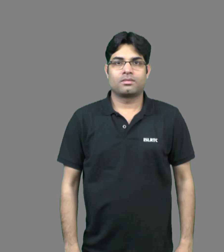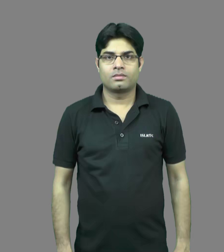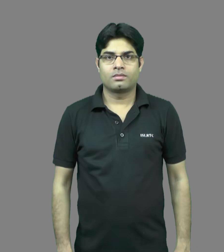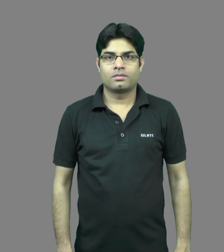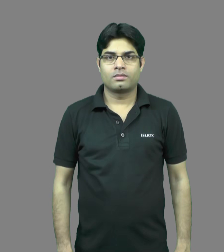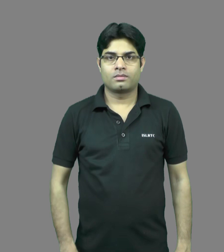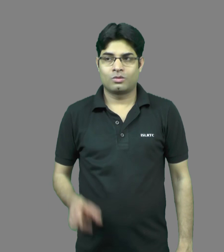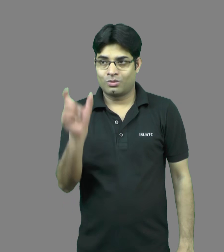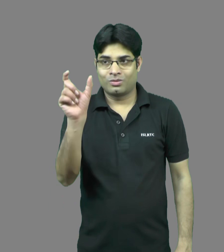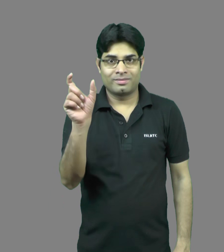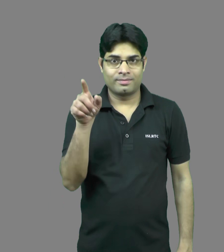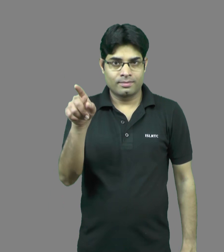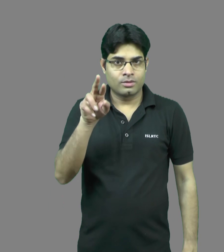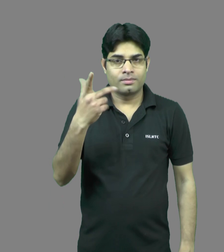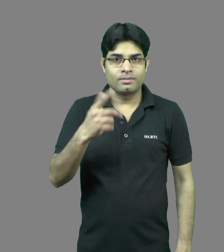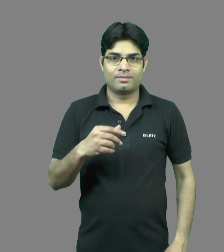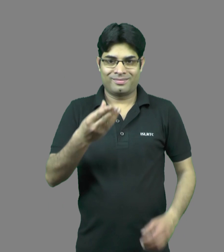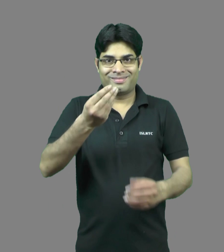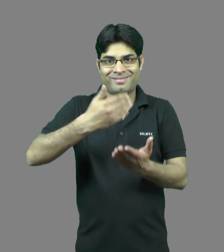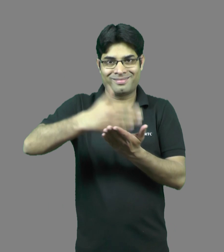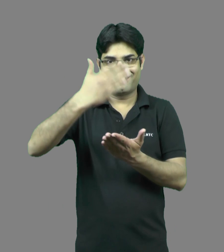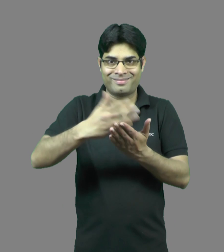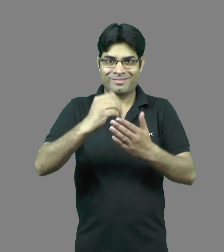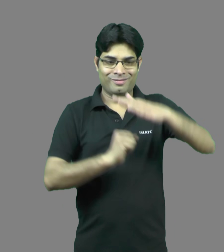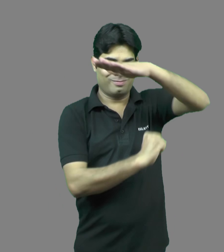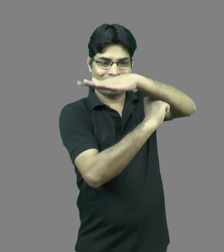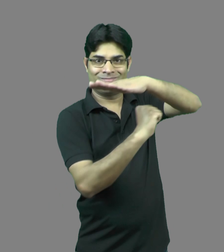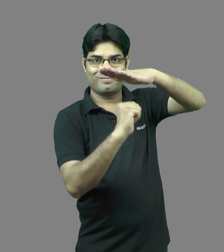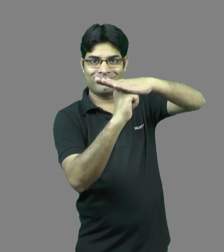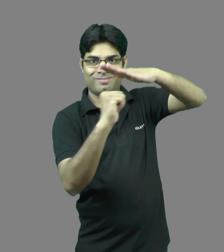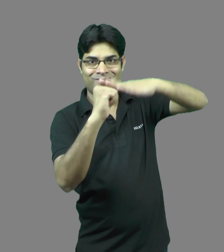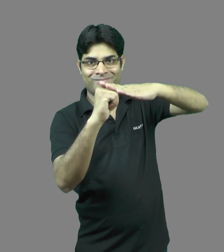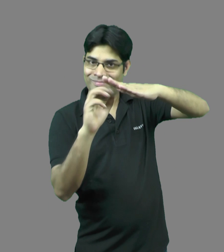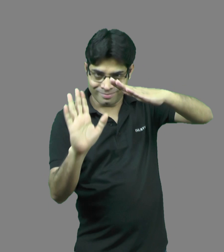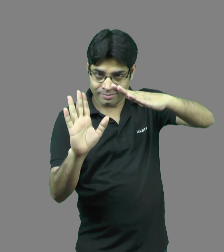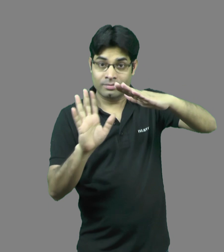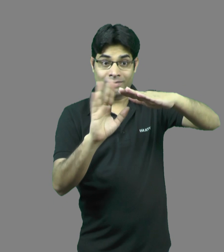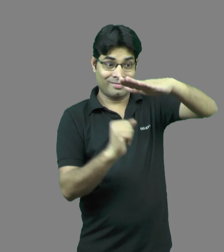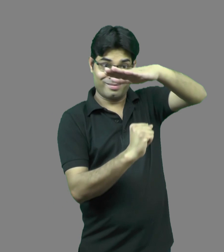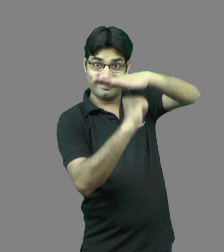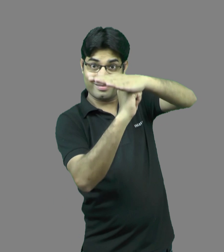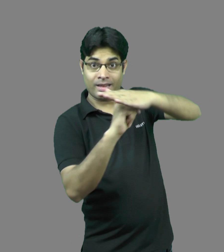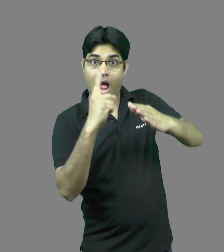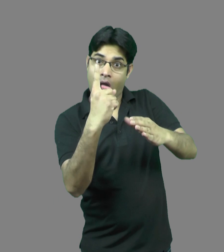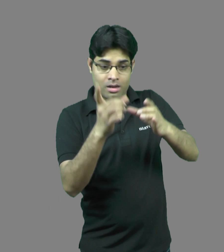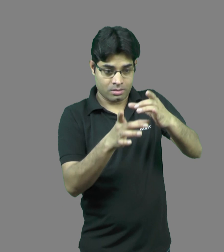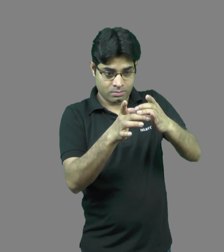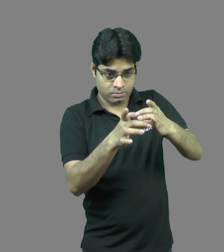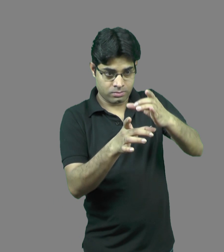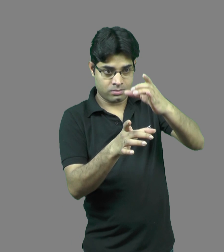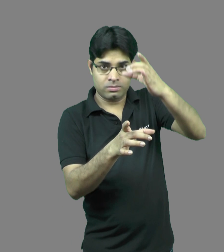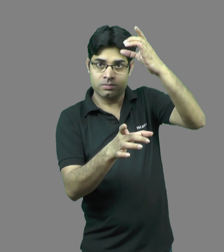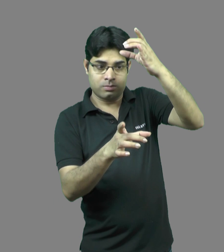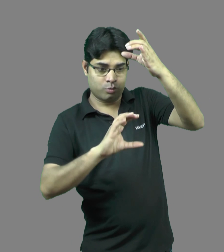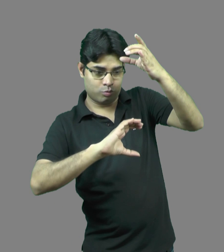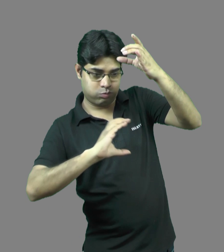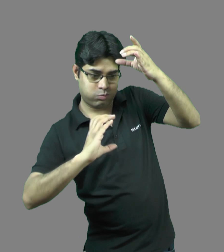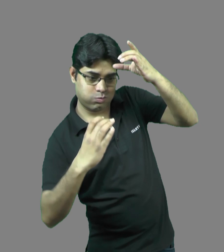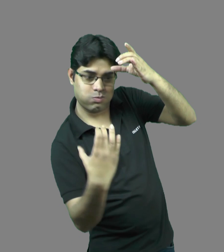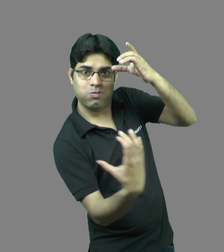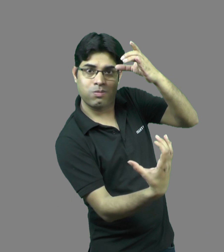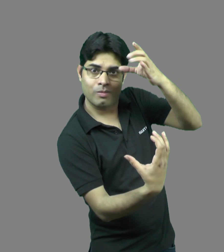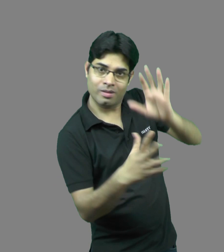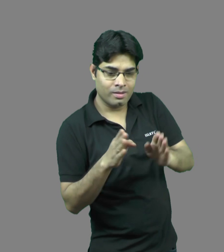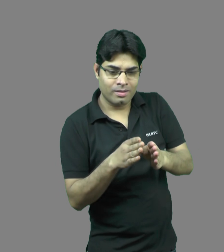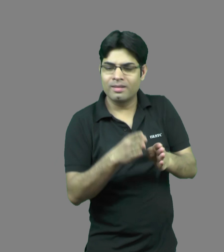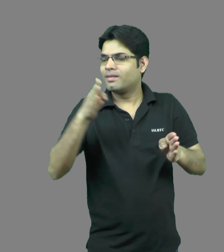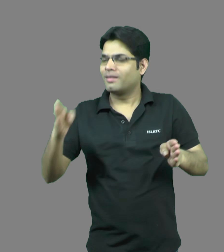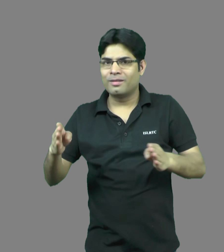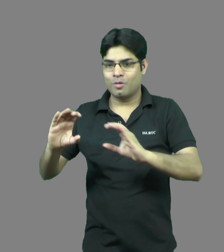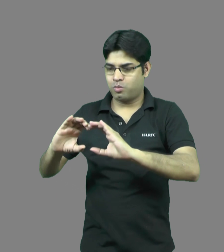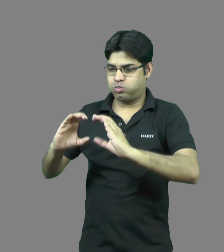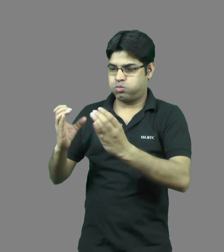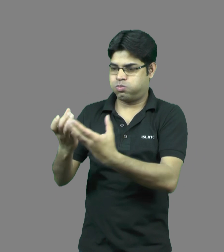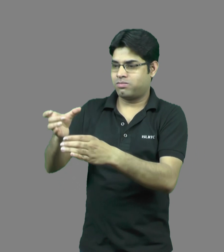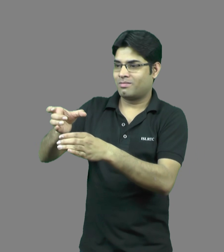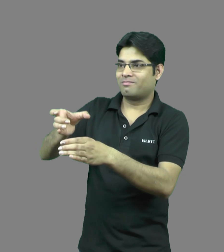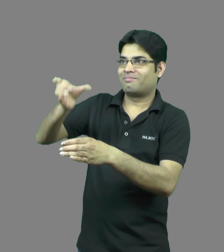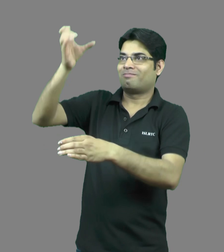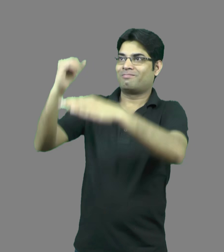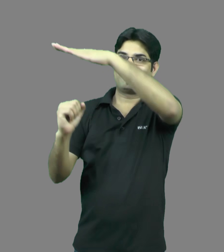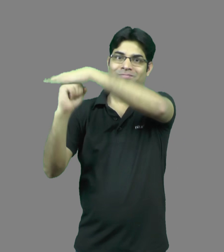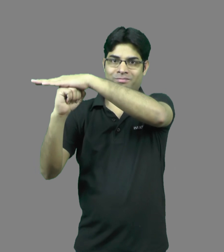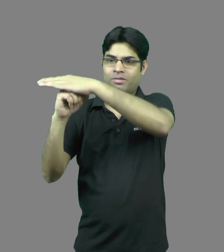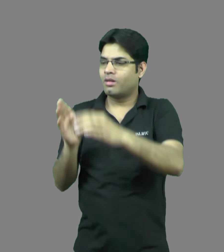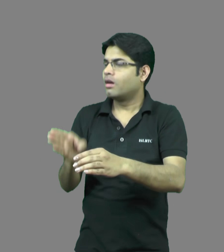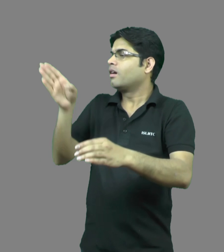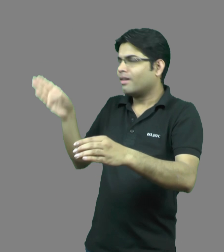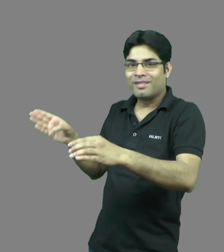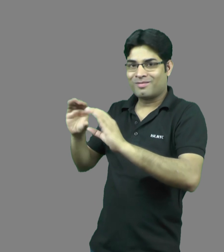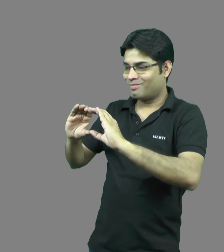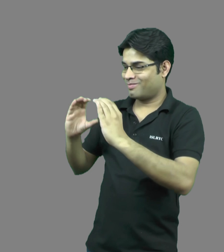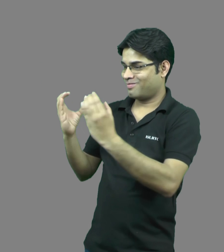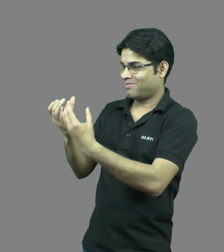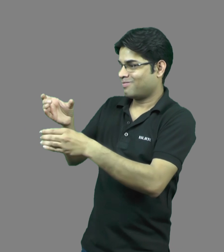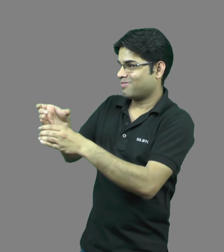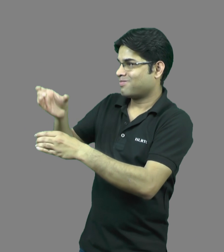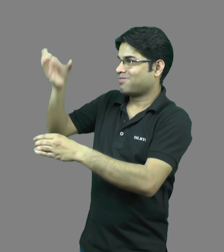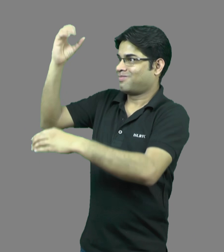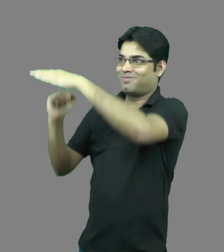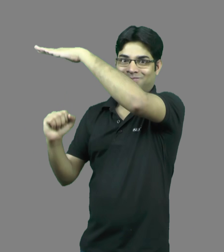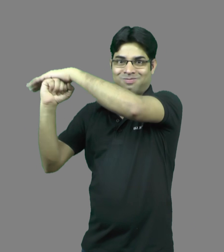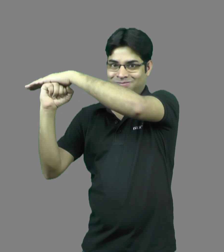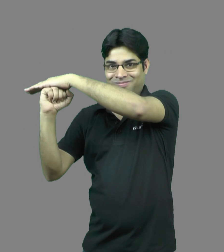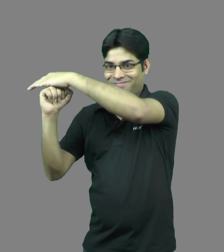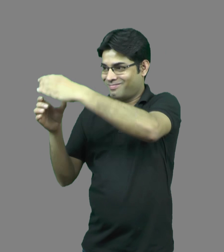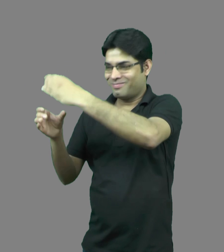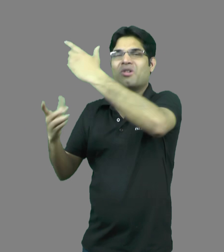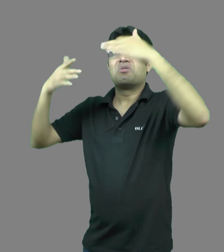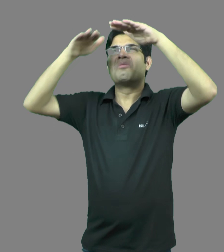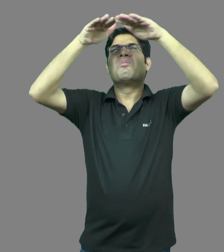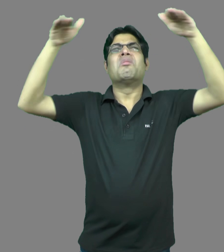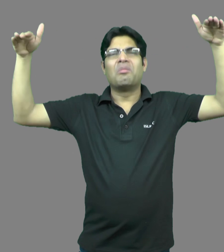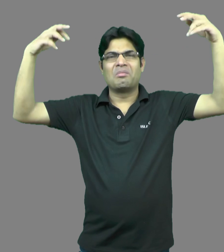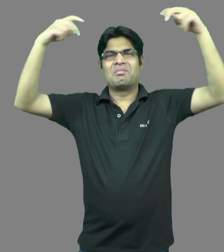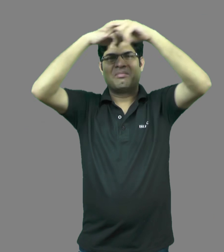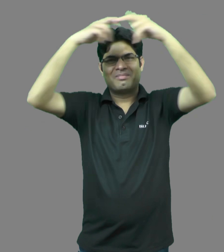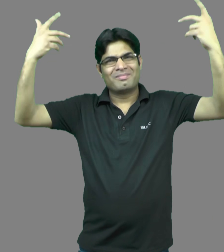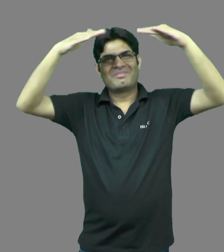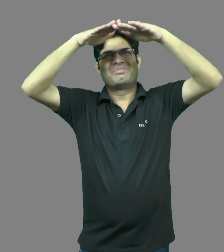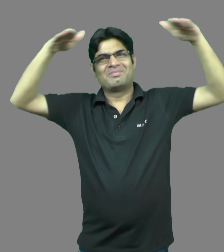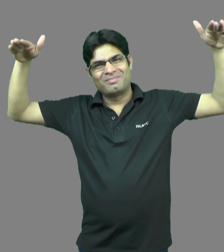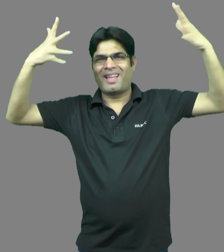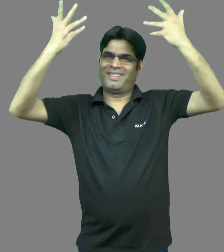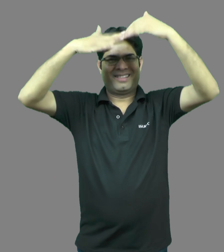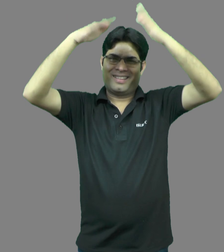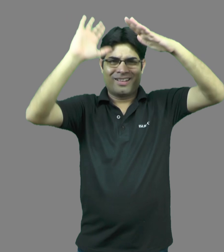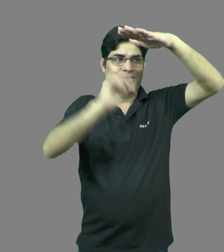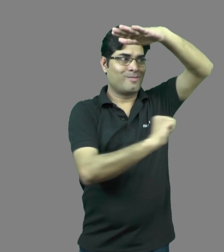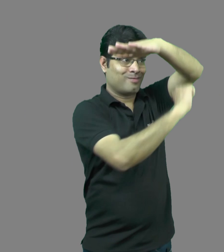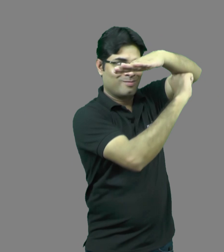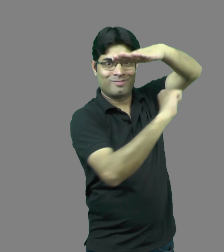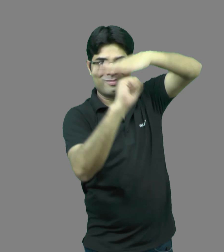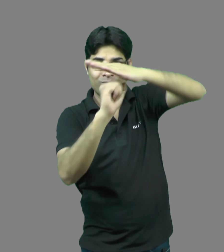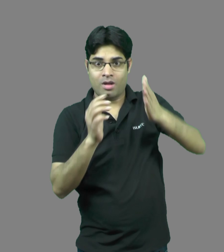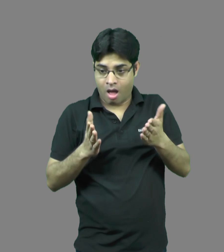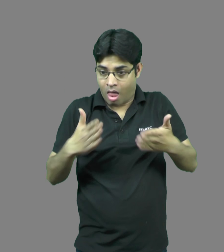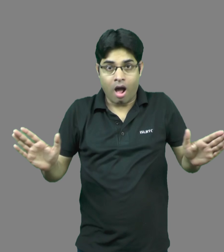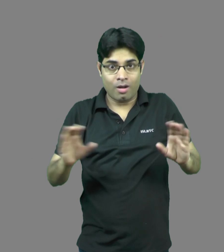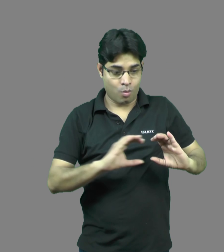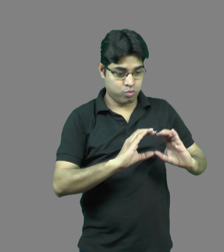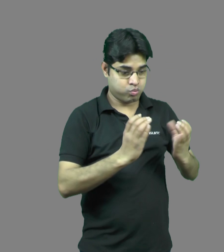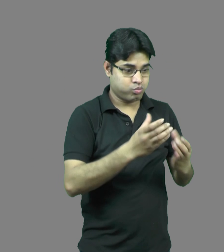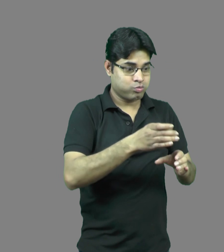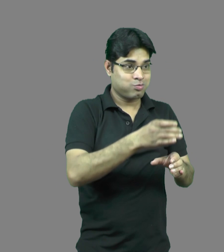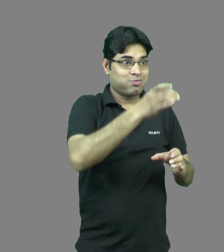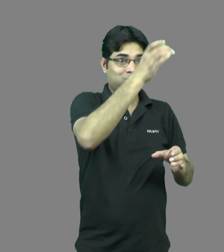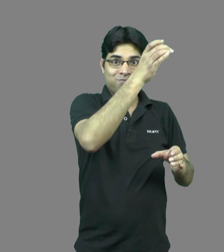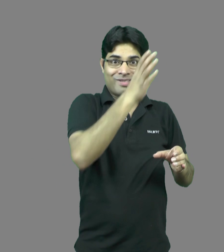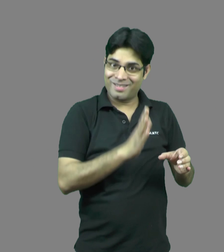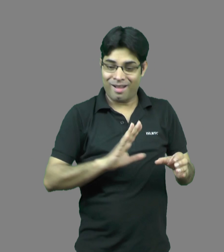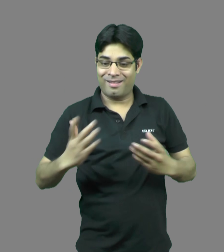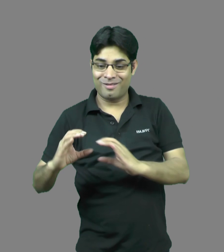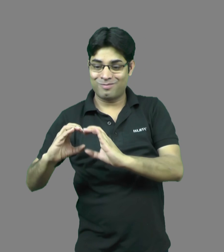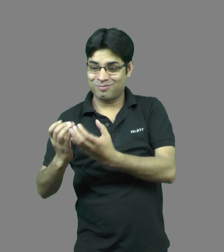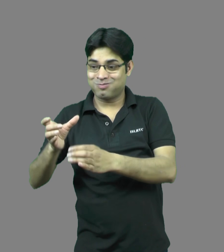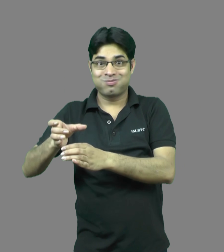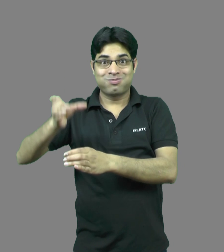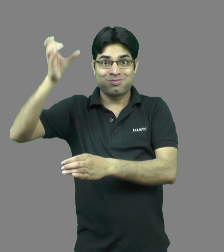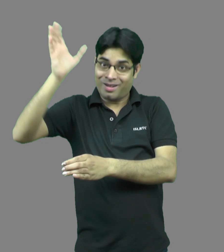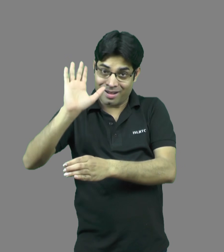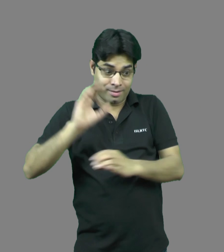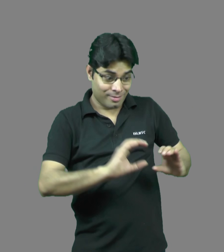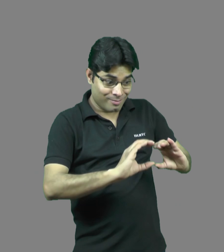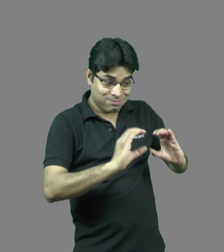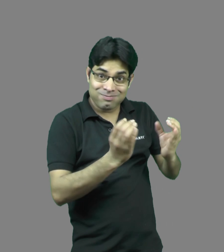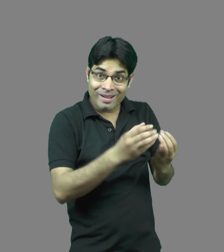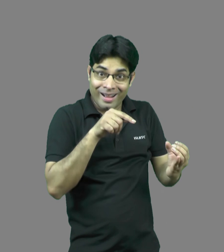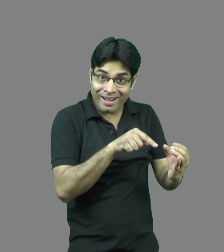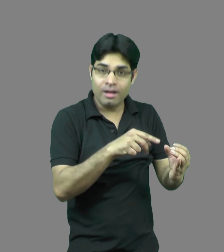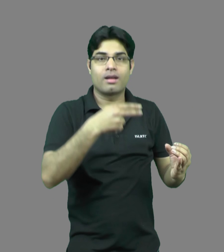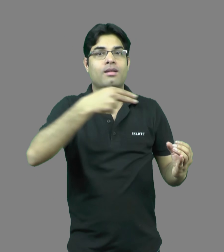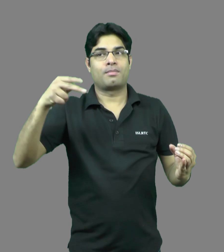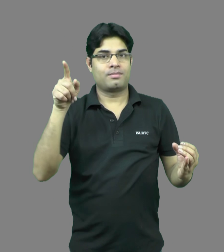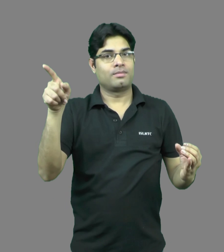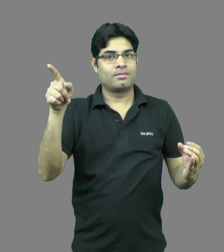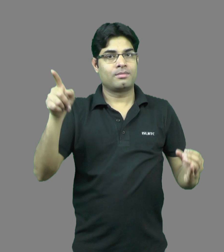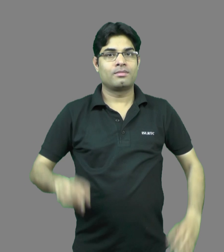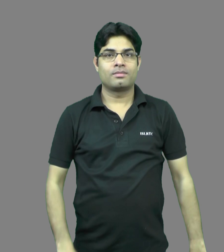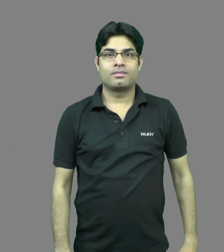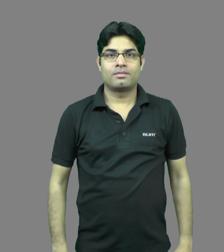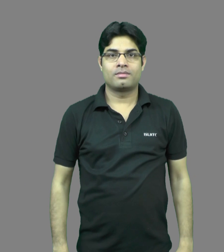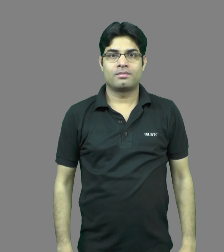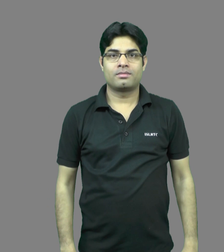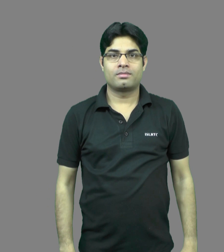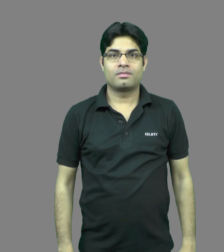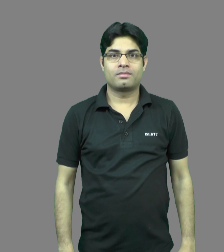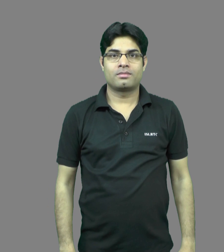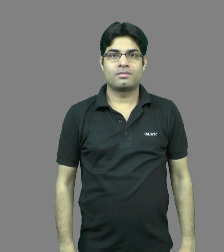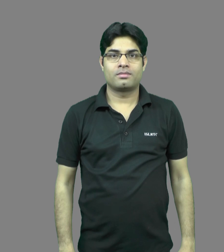Isolated Foundation